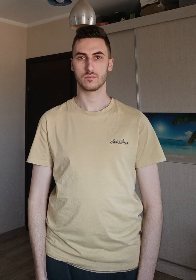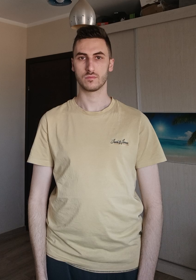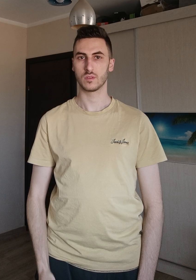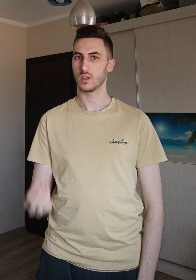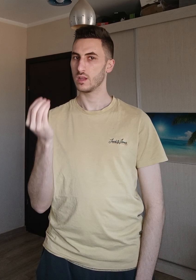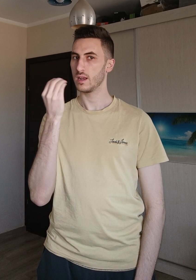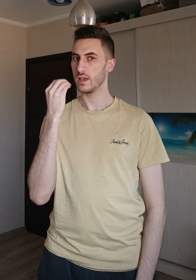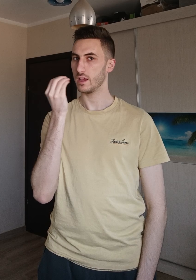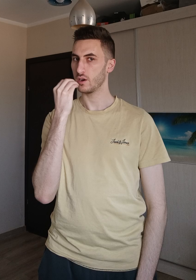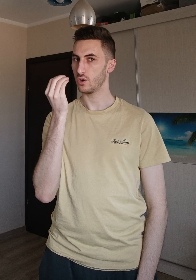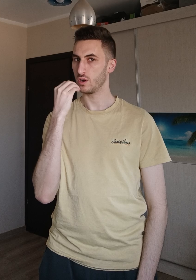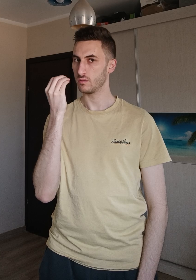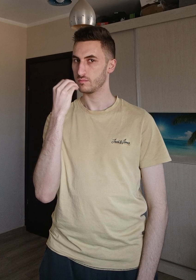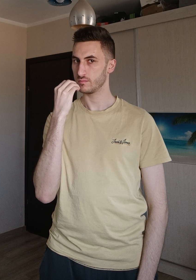לאכול